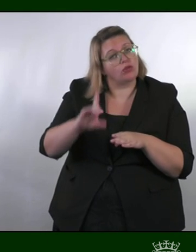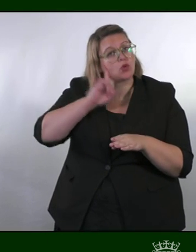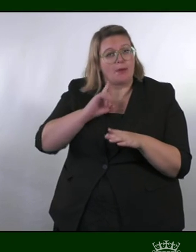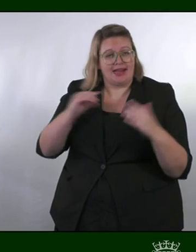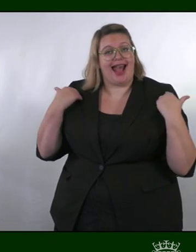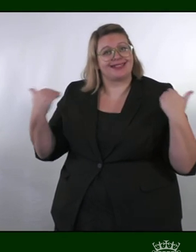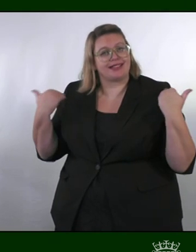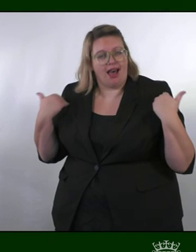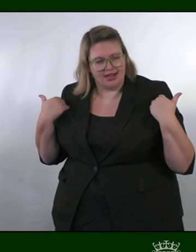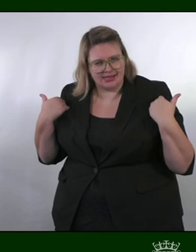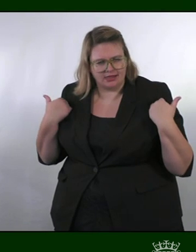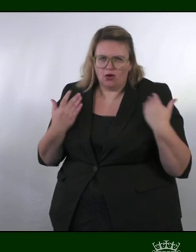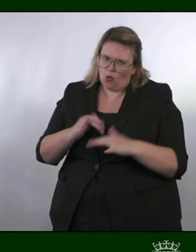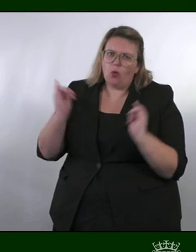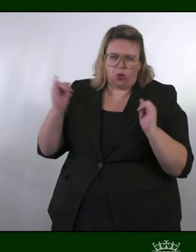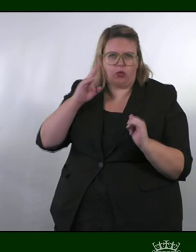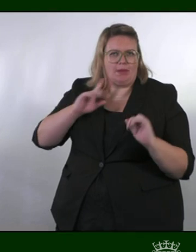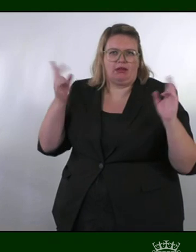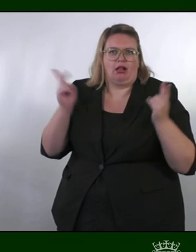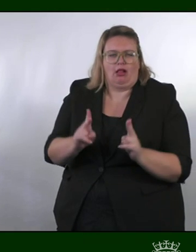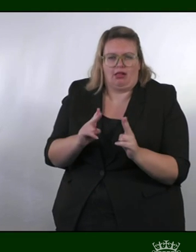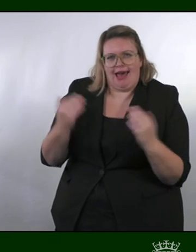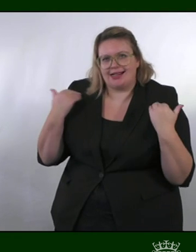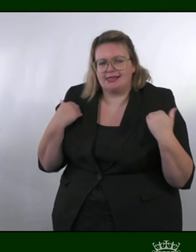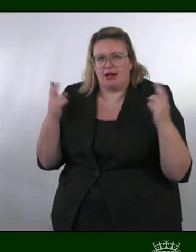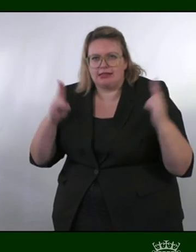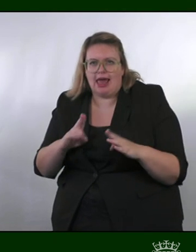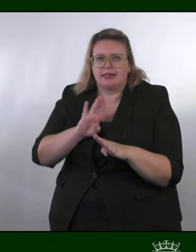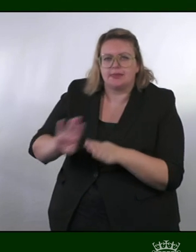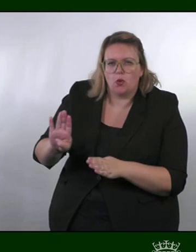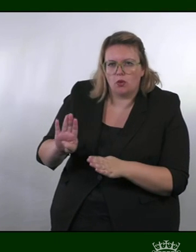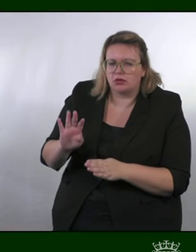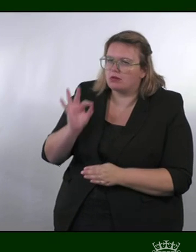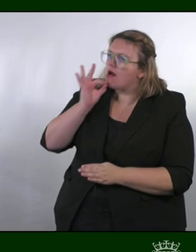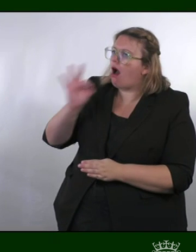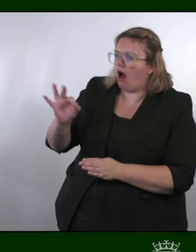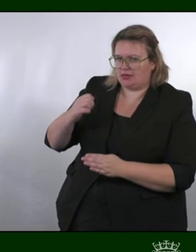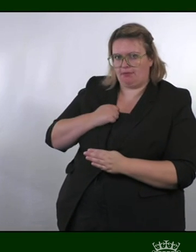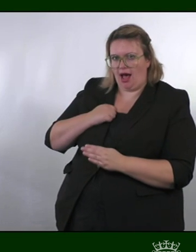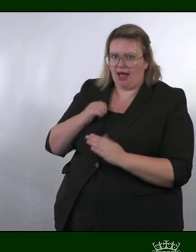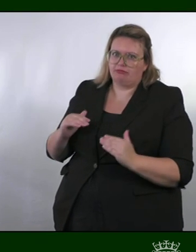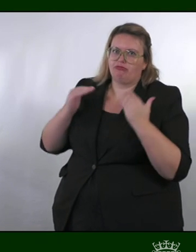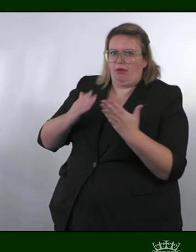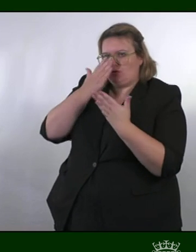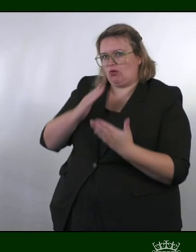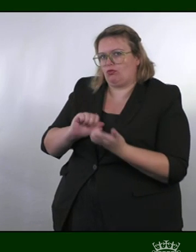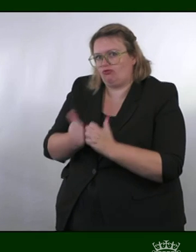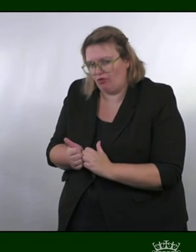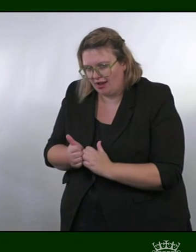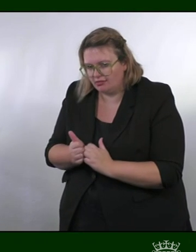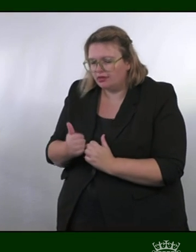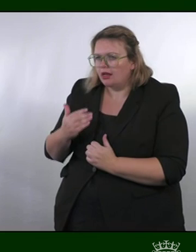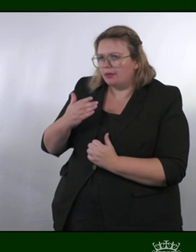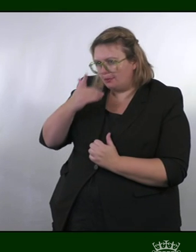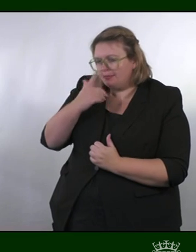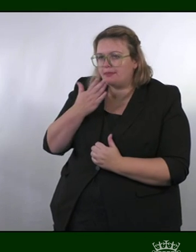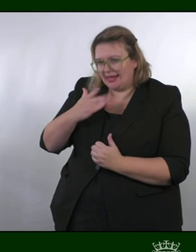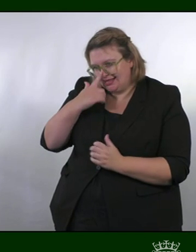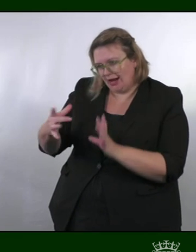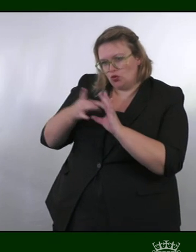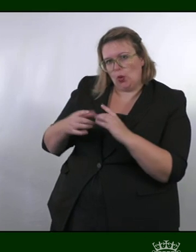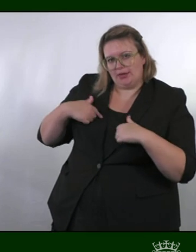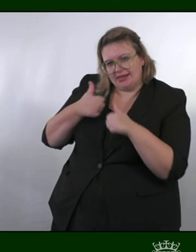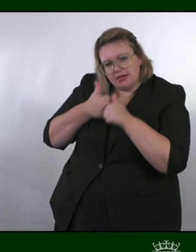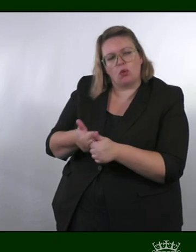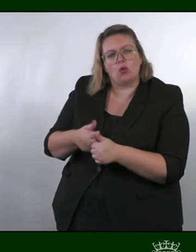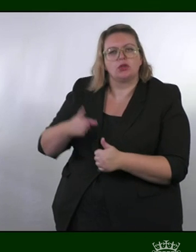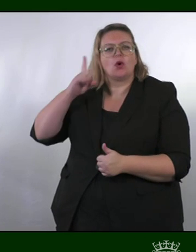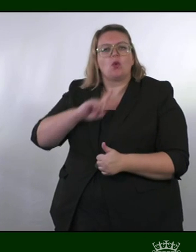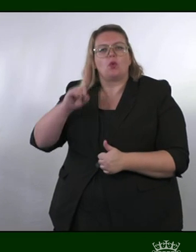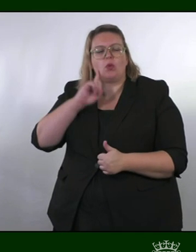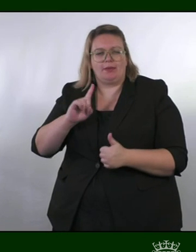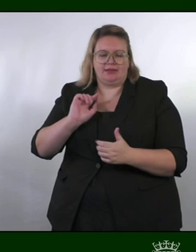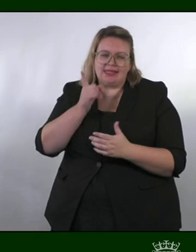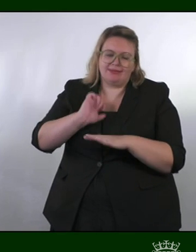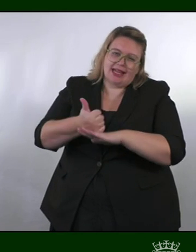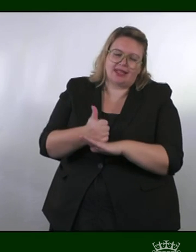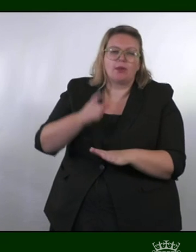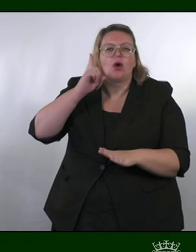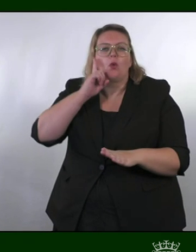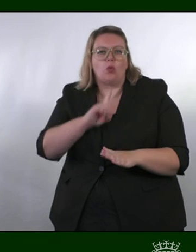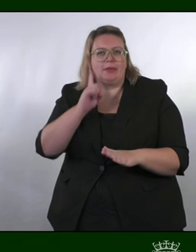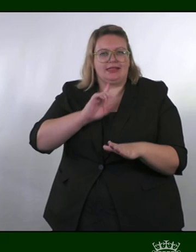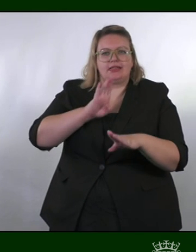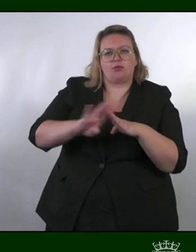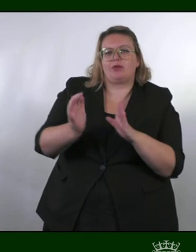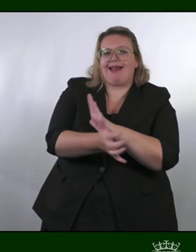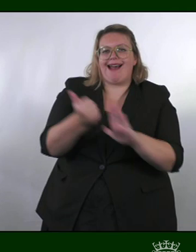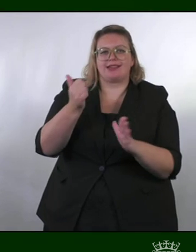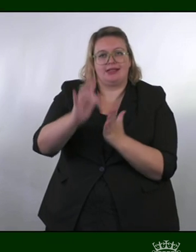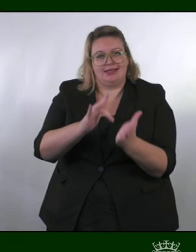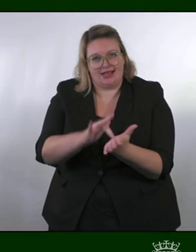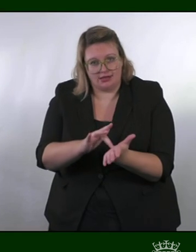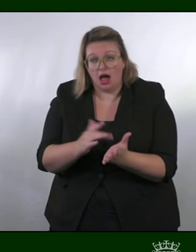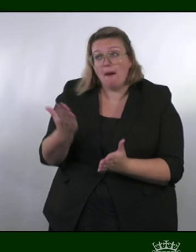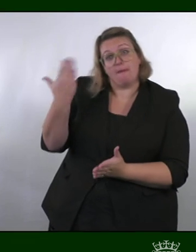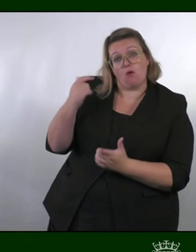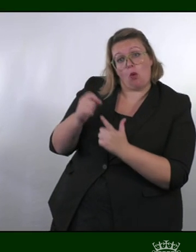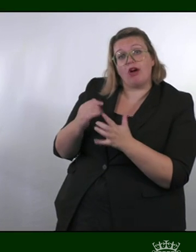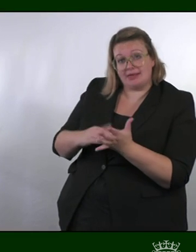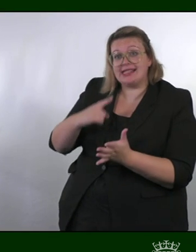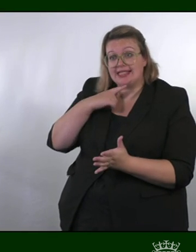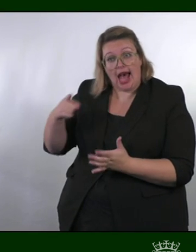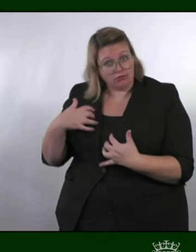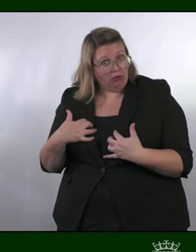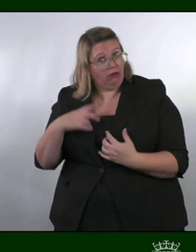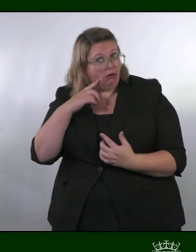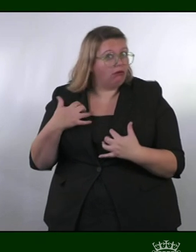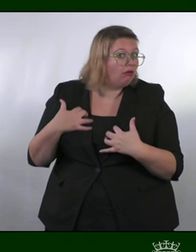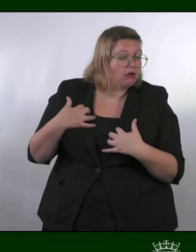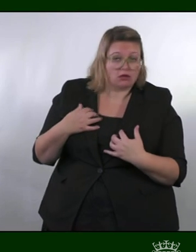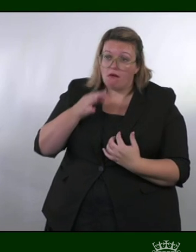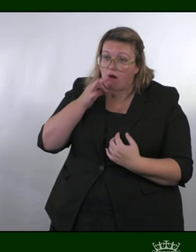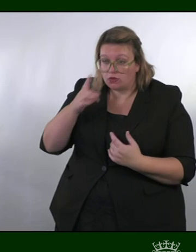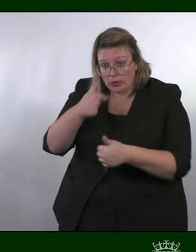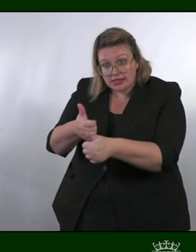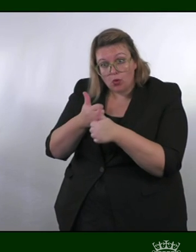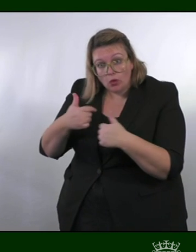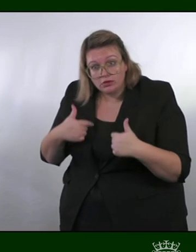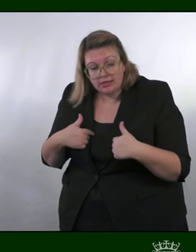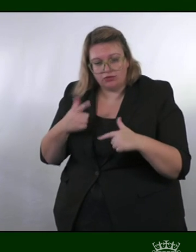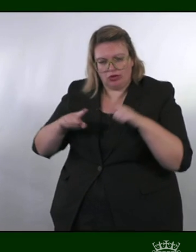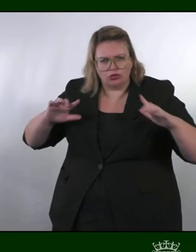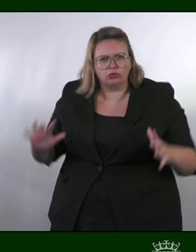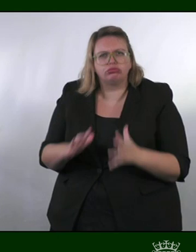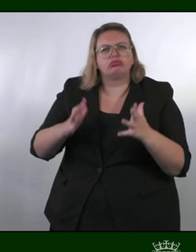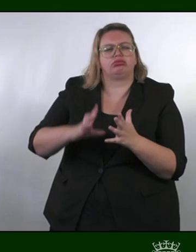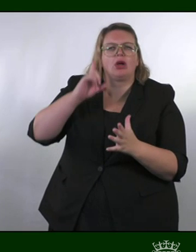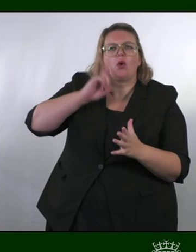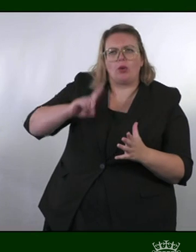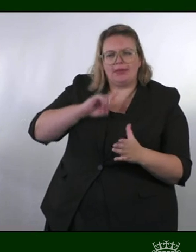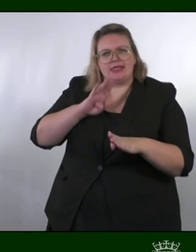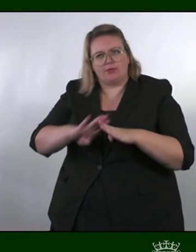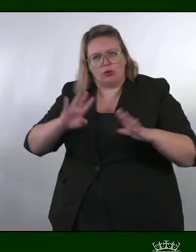To help to reverse that, will my right hon. Friend lend his support to the development of the first ever women’s and girls’ football national centre of excellence in Winsford in my constituency—a £70 million project that he has previously expressed enthusiasm for—and help to build female grass-roots sport back better?